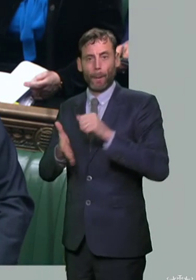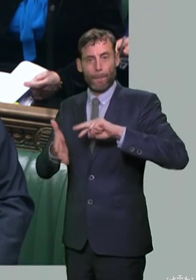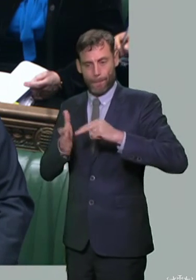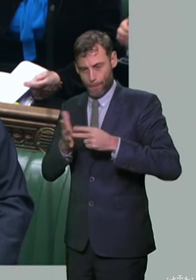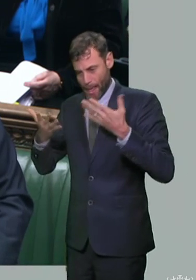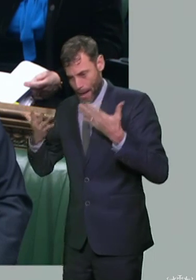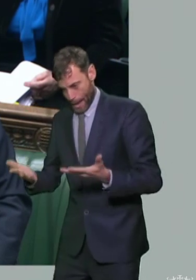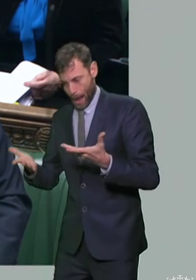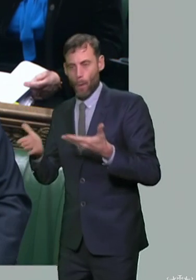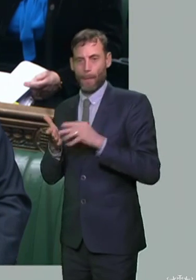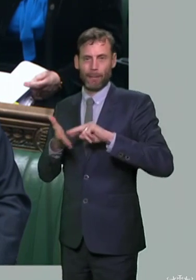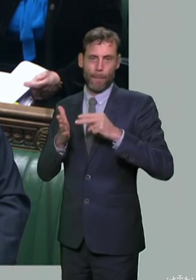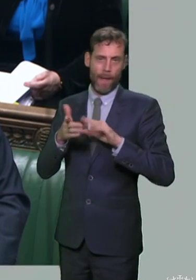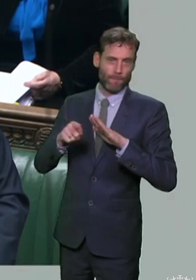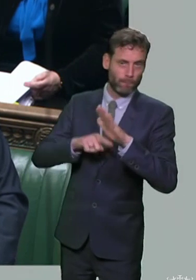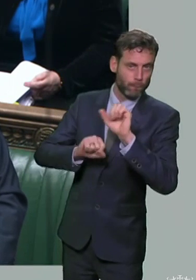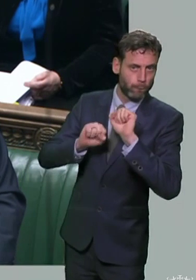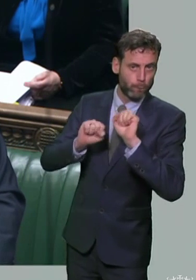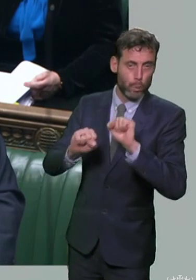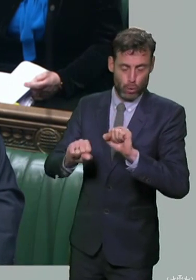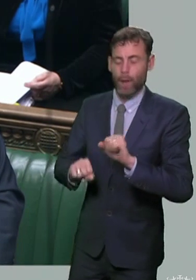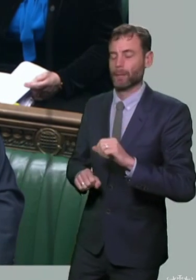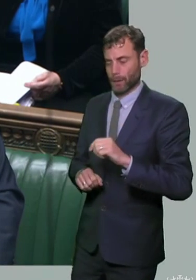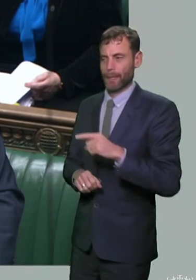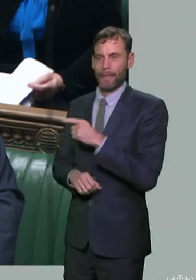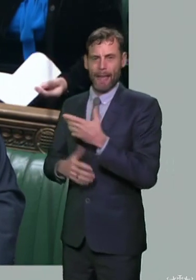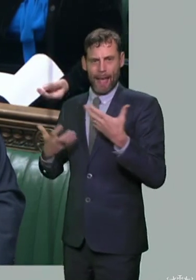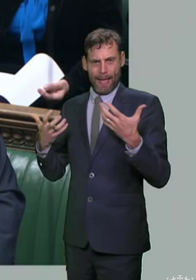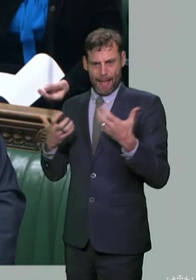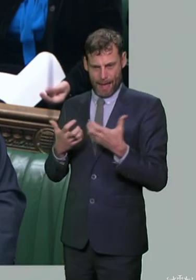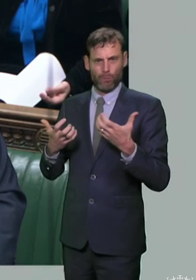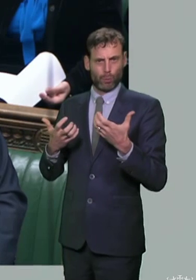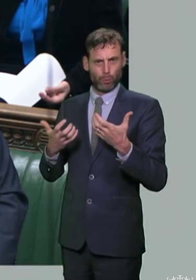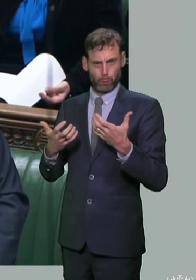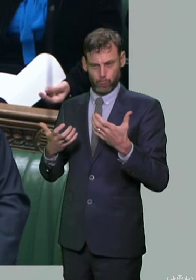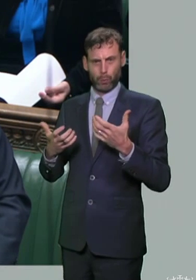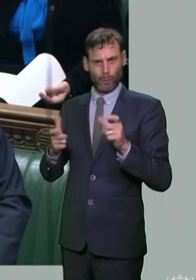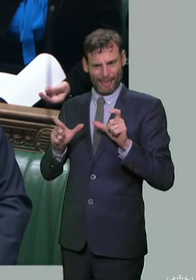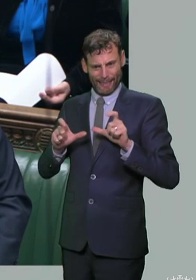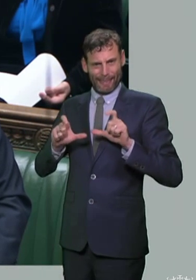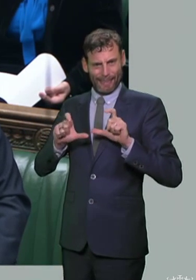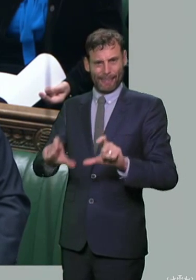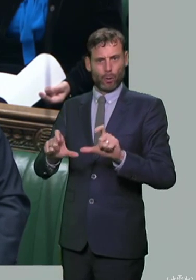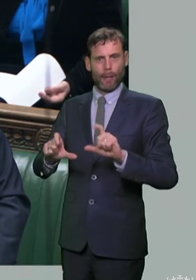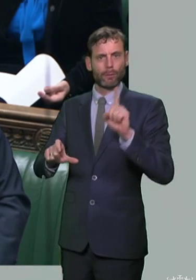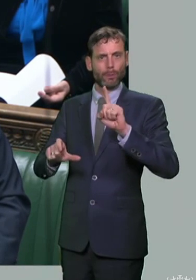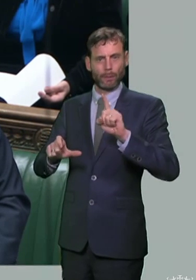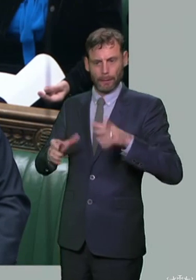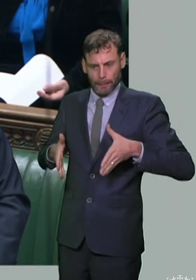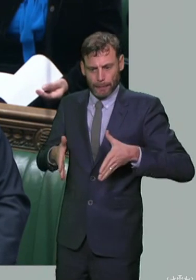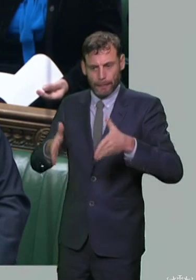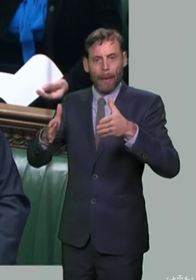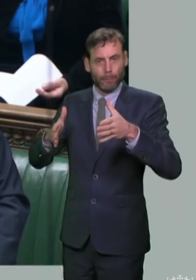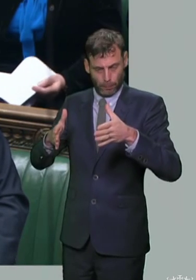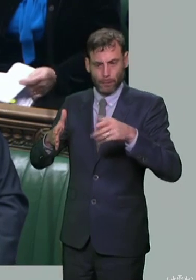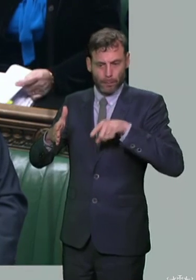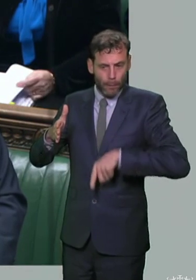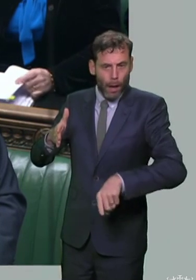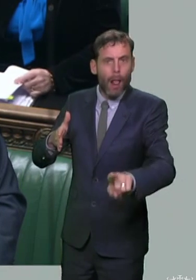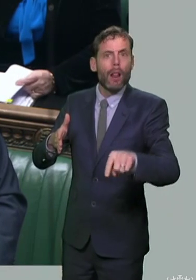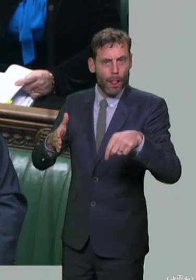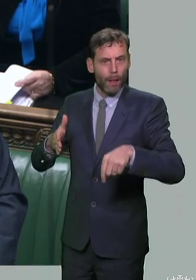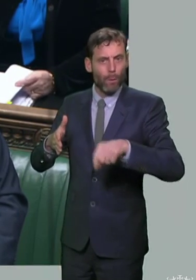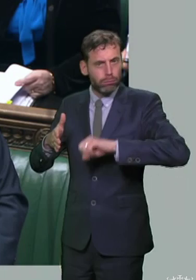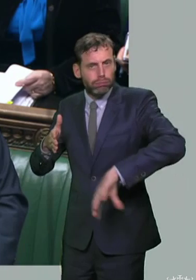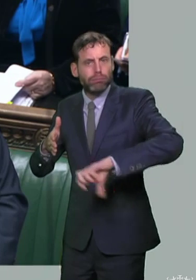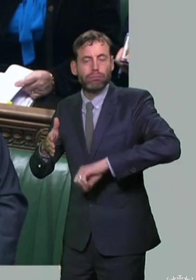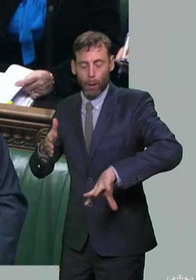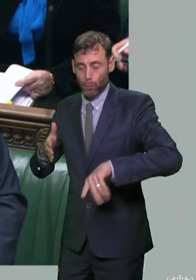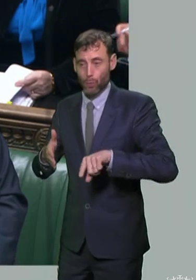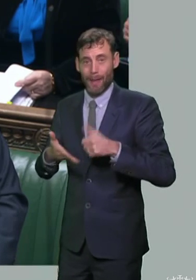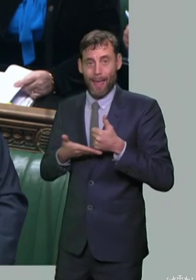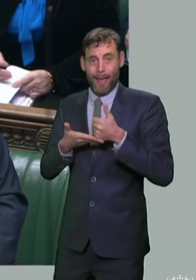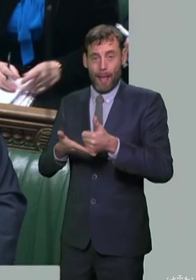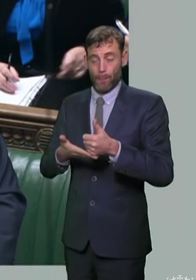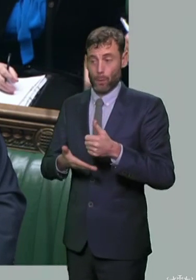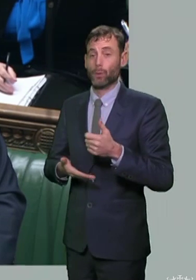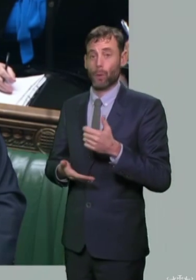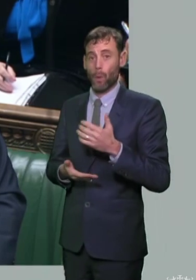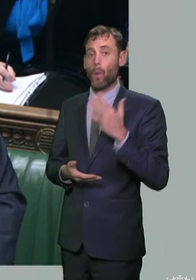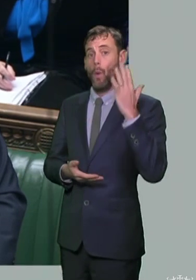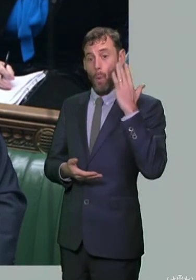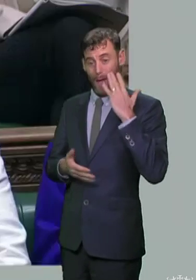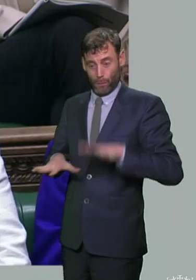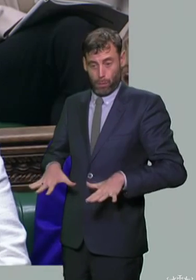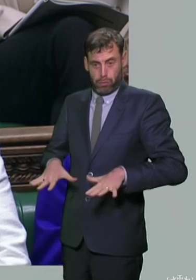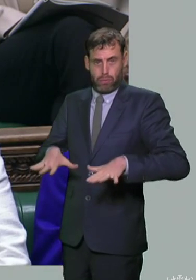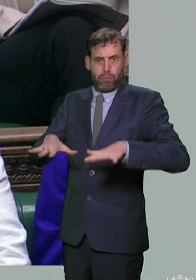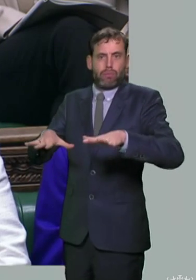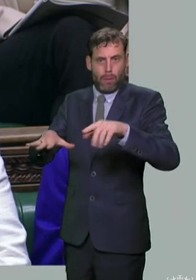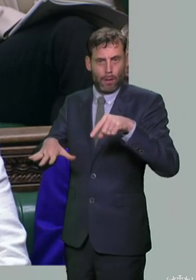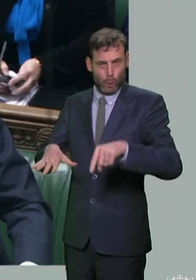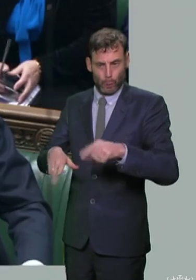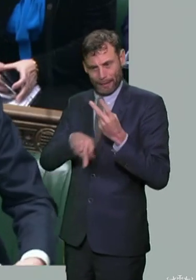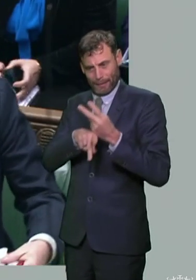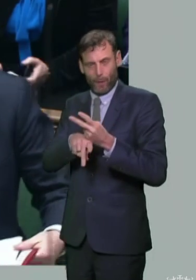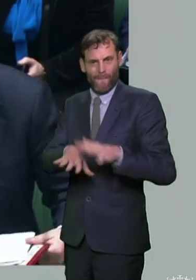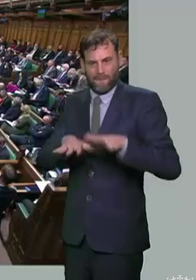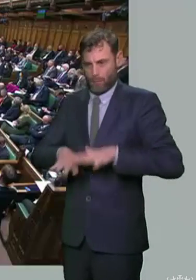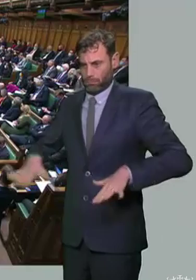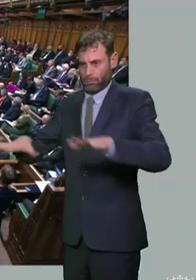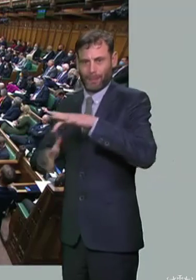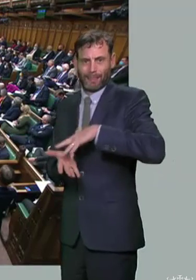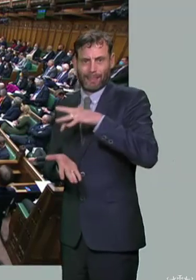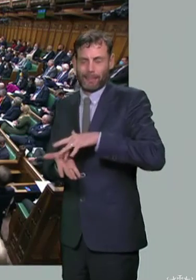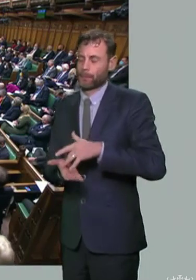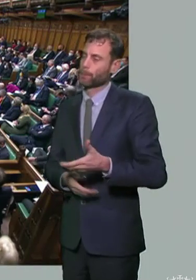That is why I am proud, among other things, to have helped to instigate the Thames Tideway Tunnel, with the biggest super-sewer in the history of this country, which will help to deal with what happens in London when the Bazalgette interceptors overflow and to deal with flooding throughout the city.